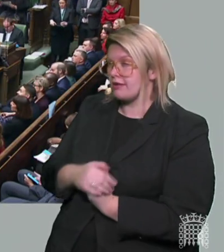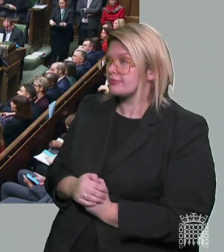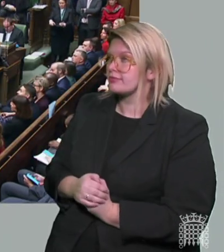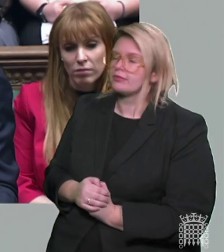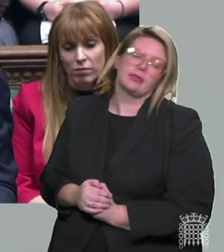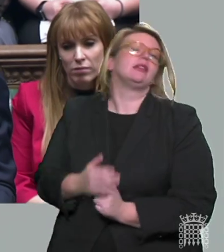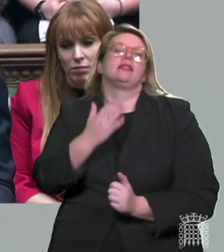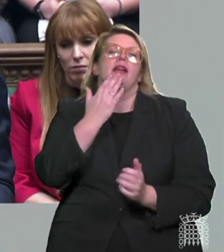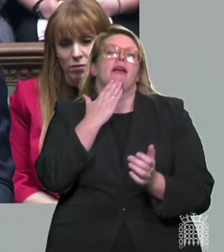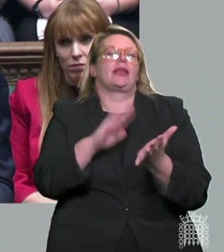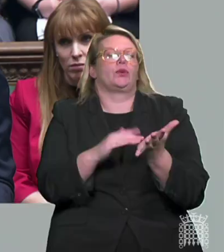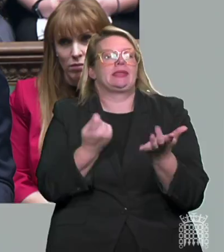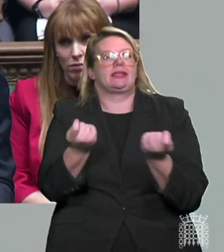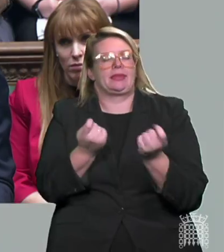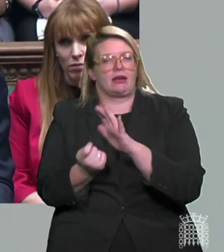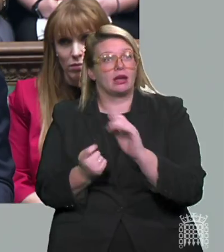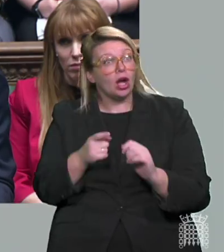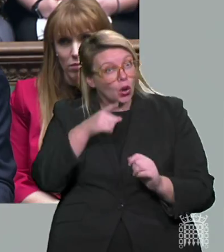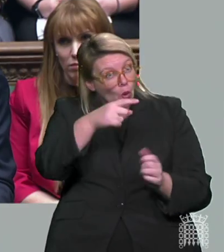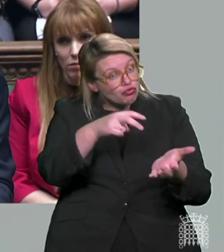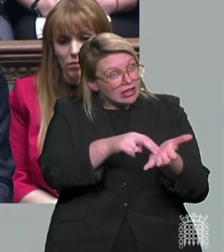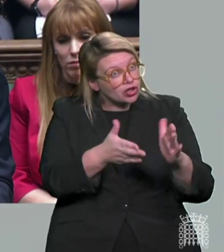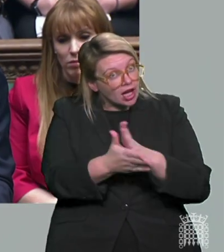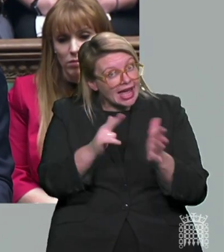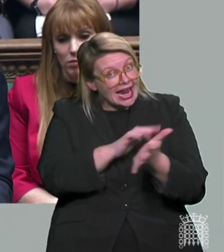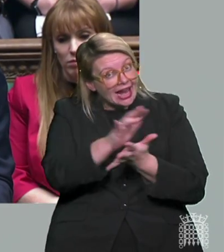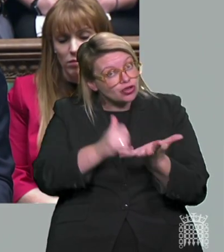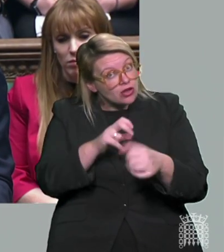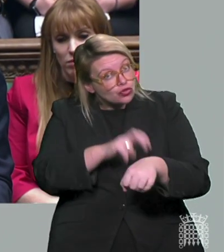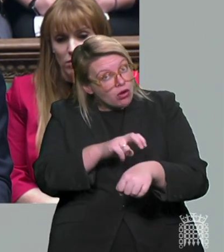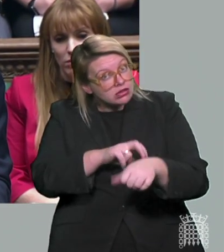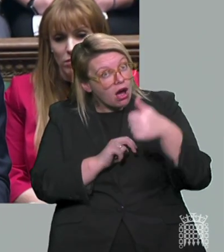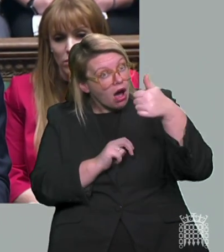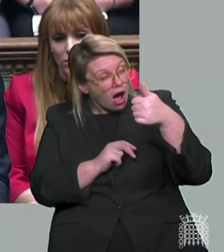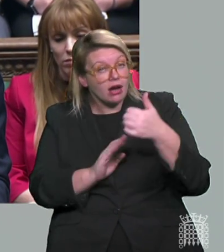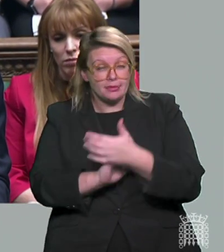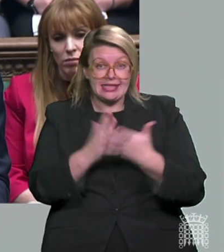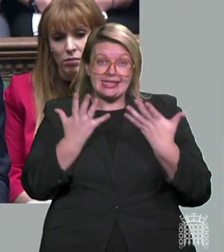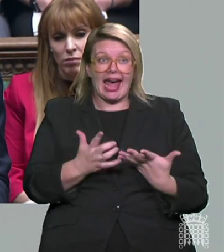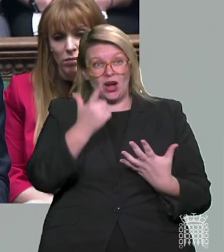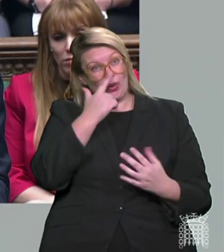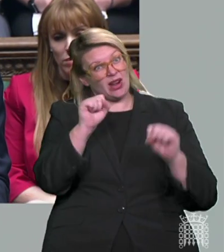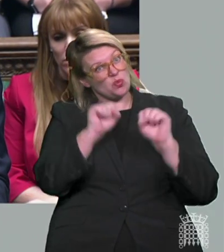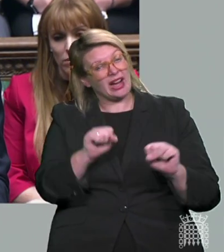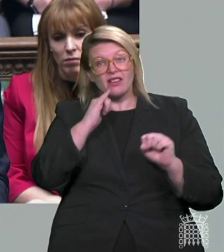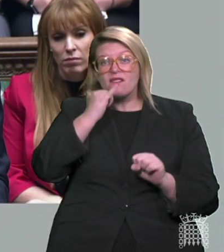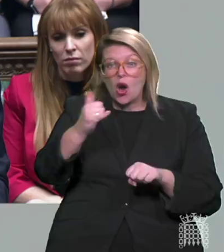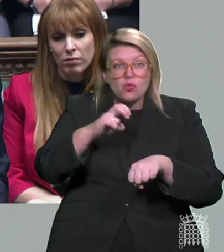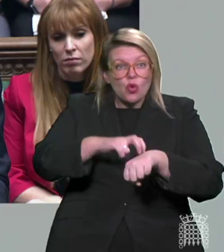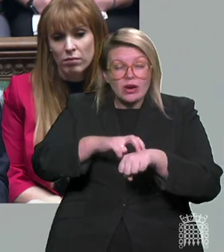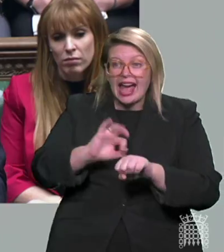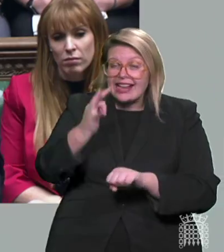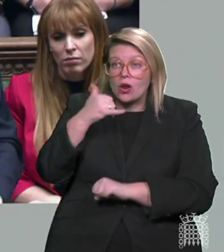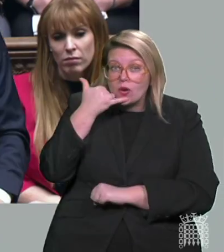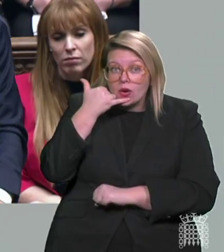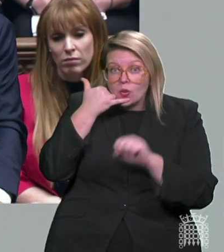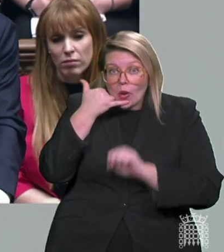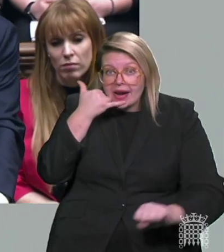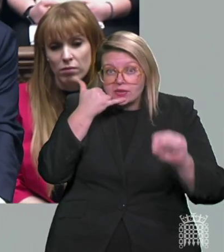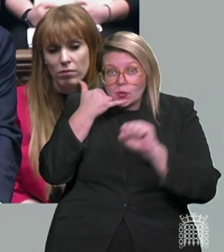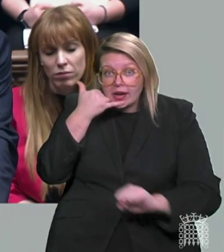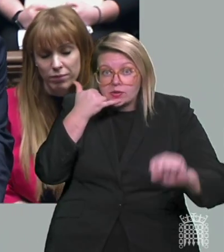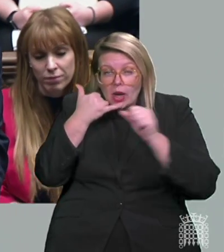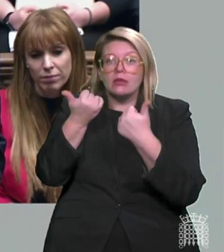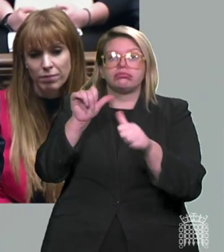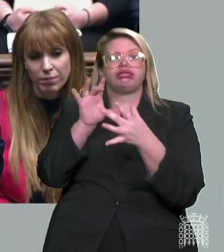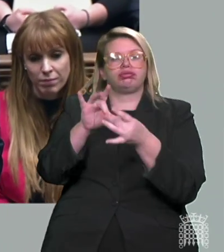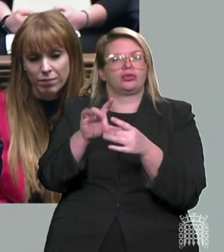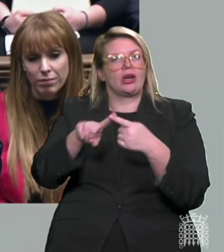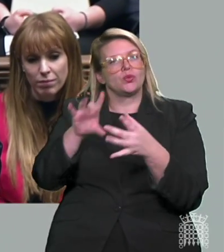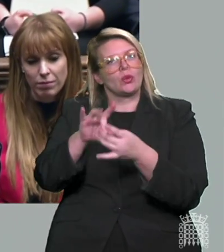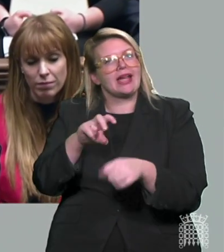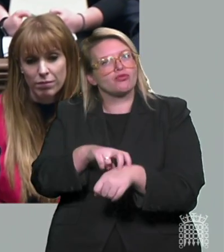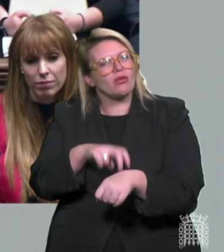I heard the Prime Minister saying that he is now registered with an NHS doctor, so he will soon enjoy the experience of waiting on hold every morning at 8 am to get a GP appointment.